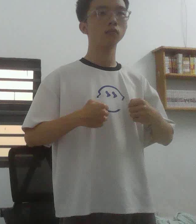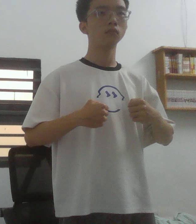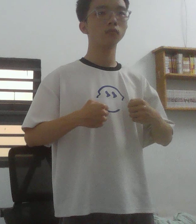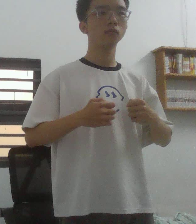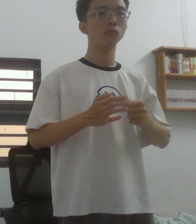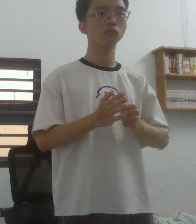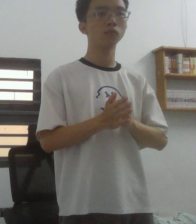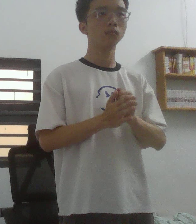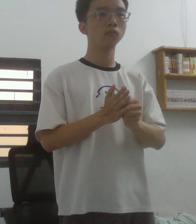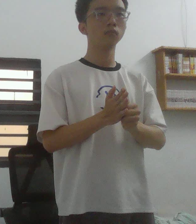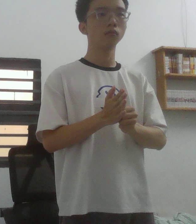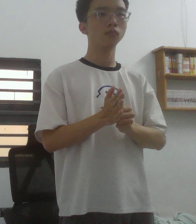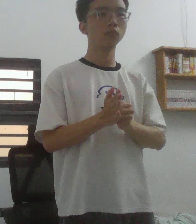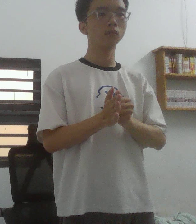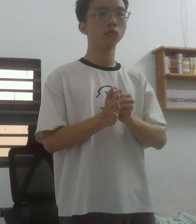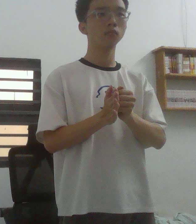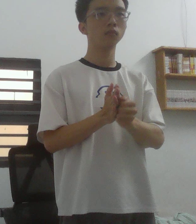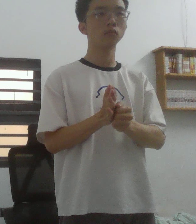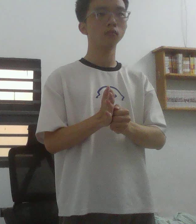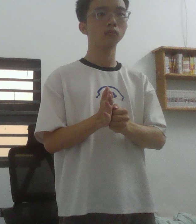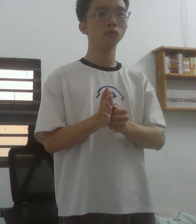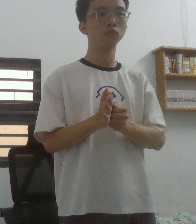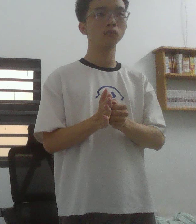thang